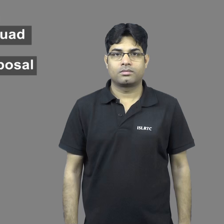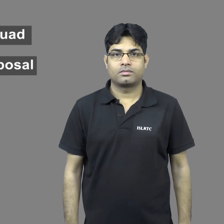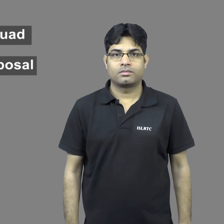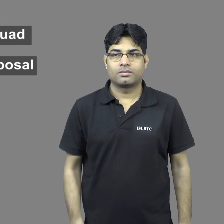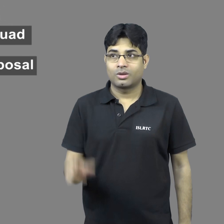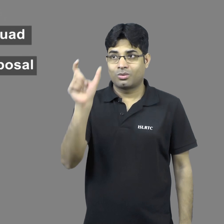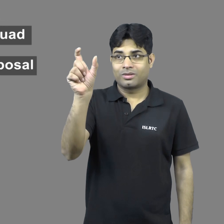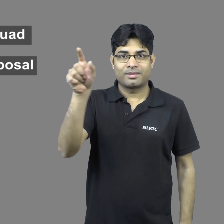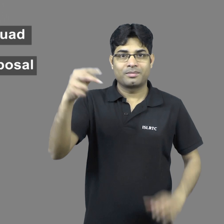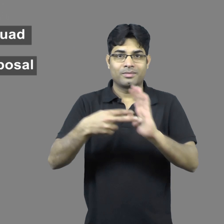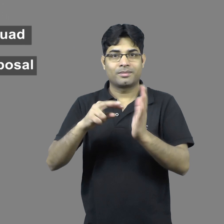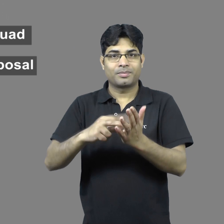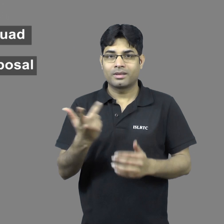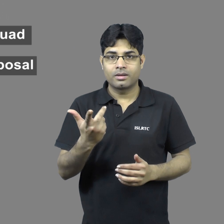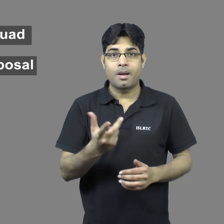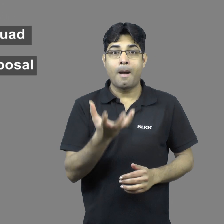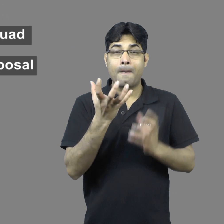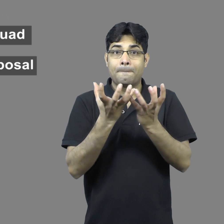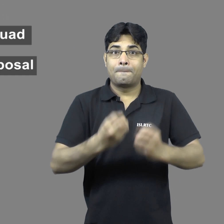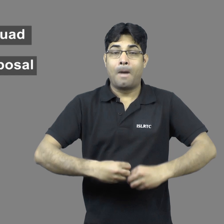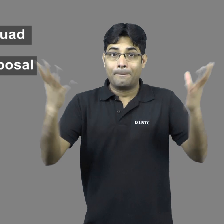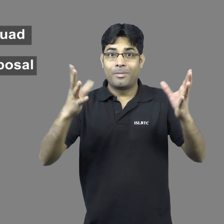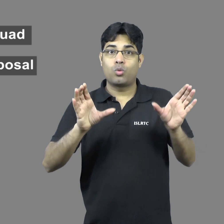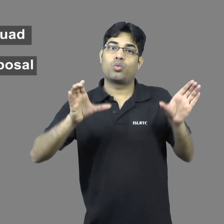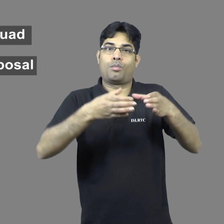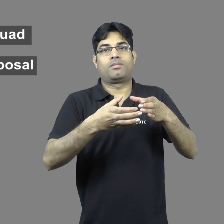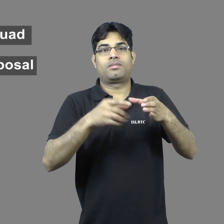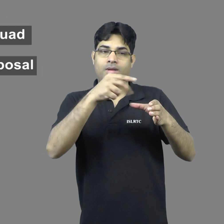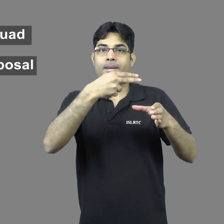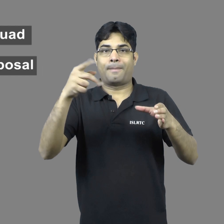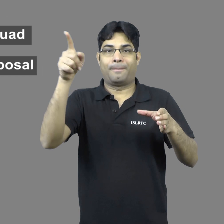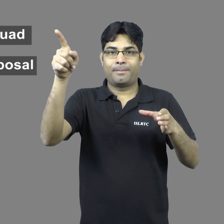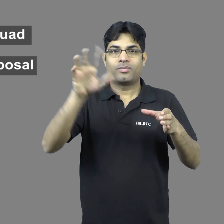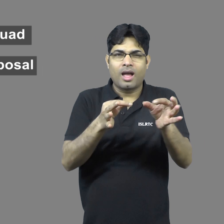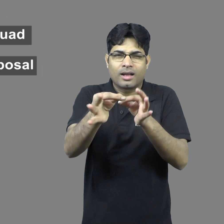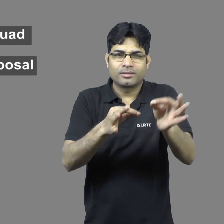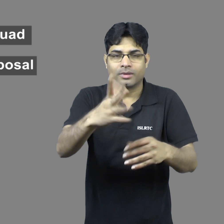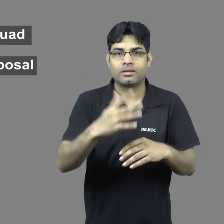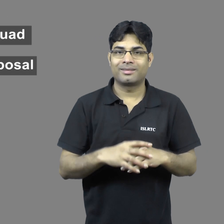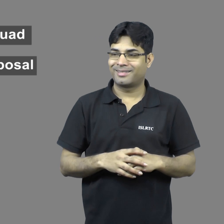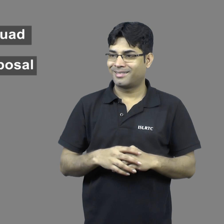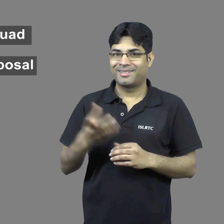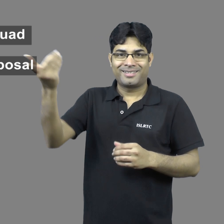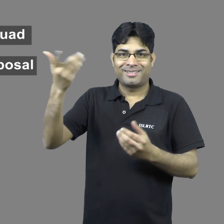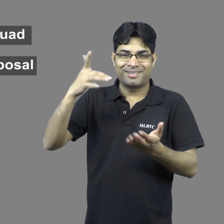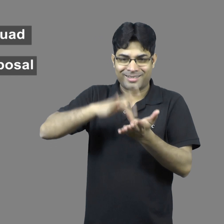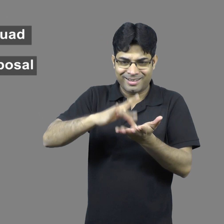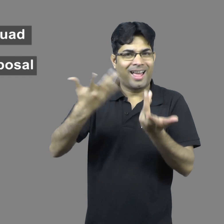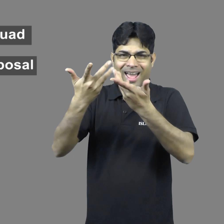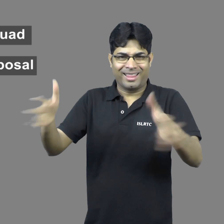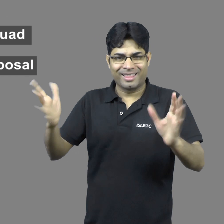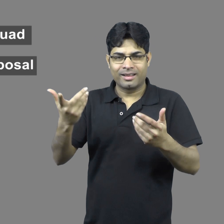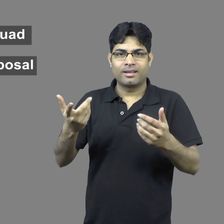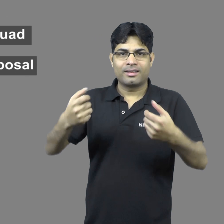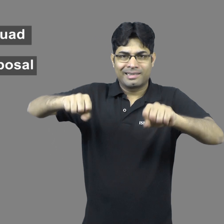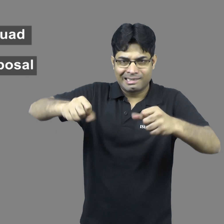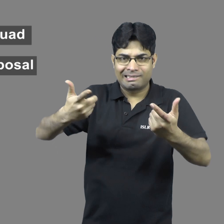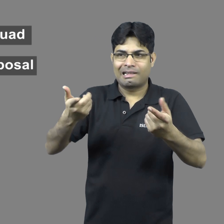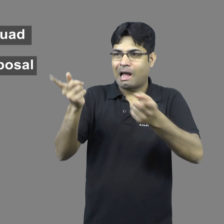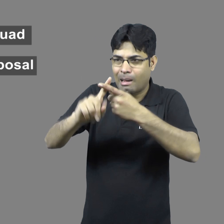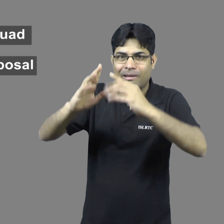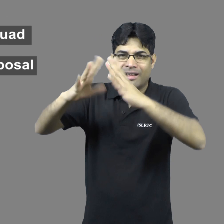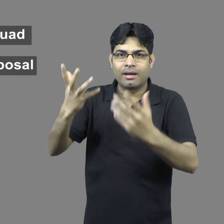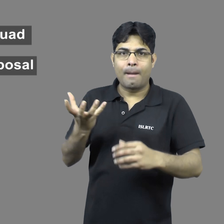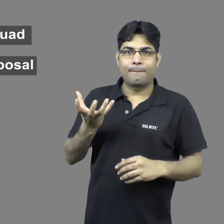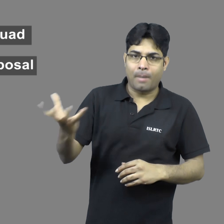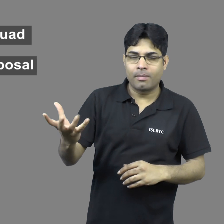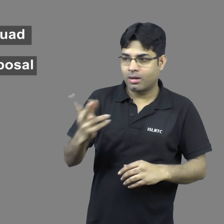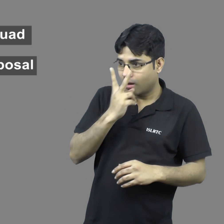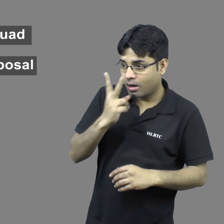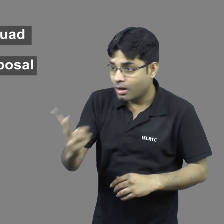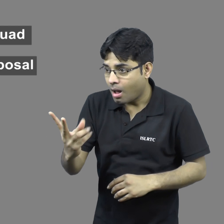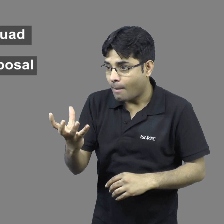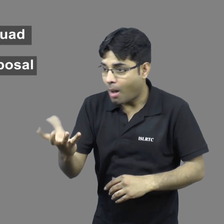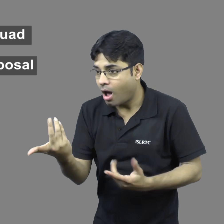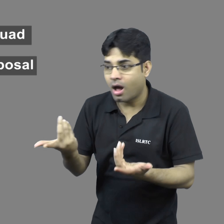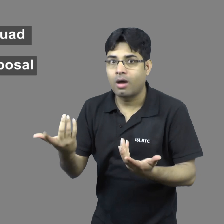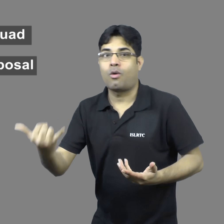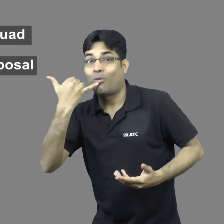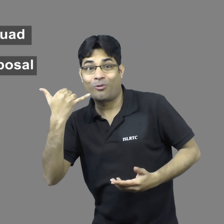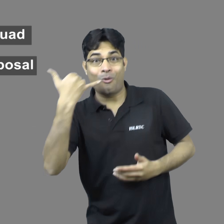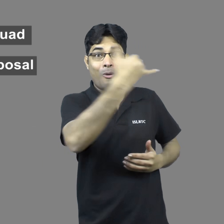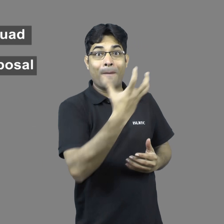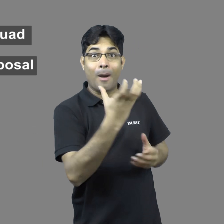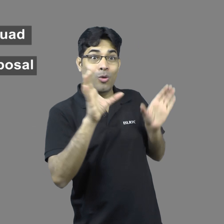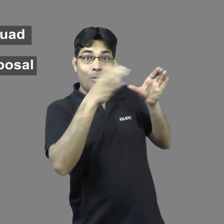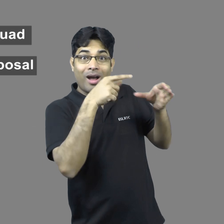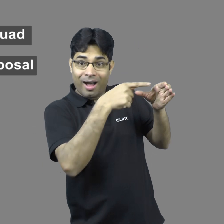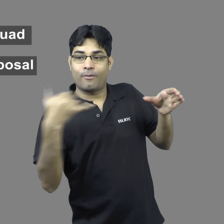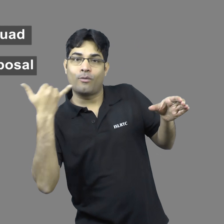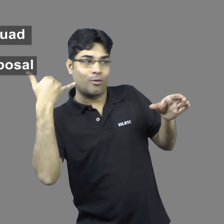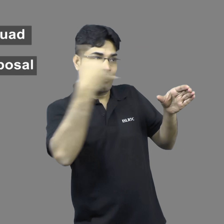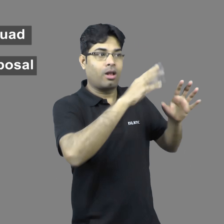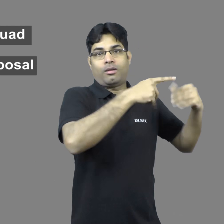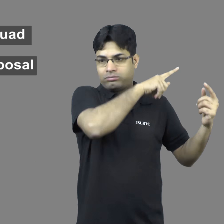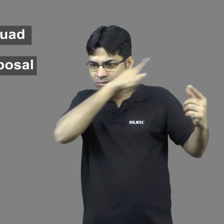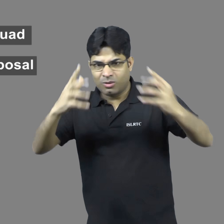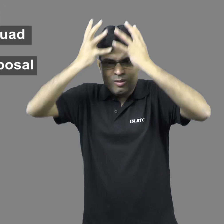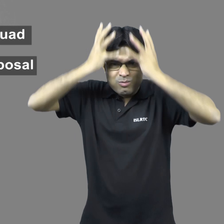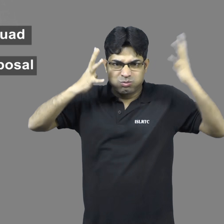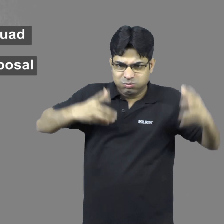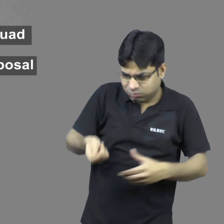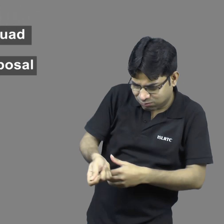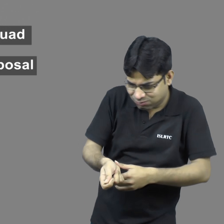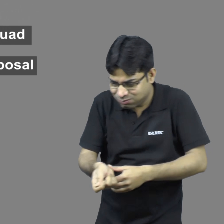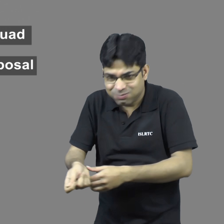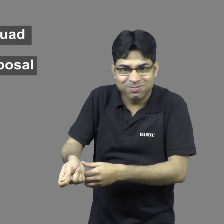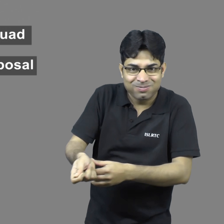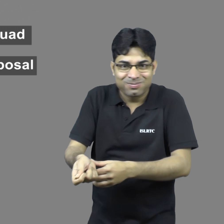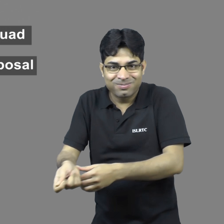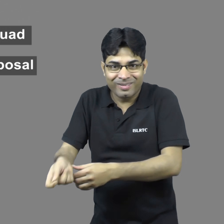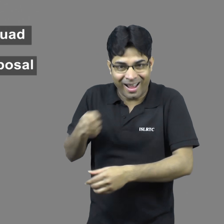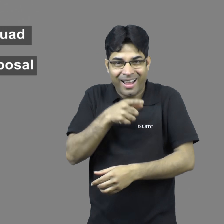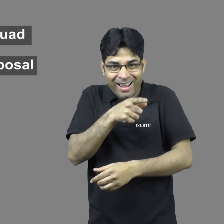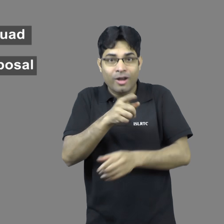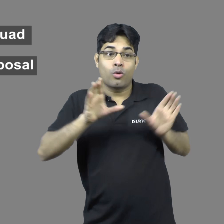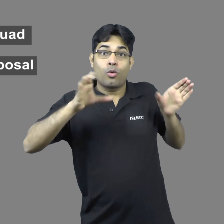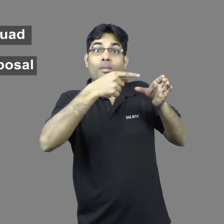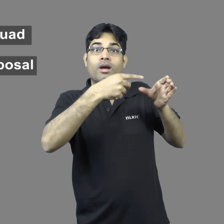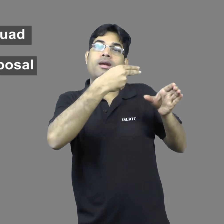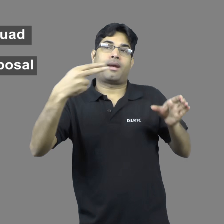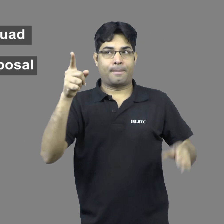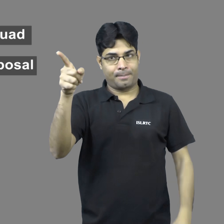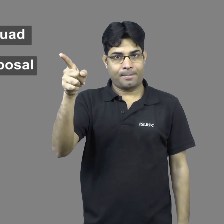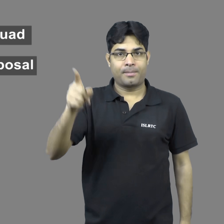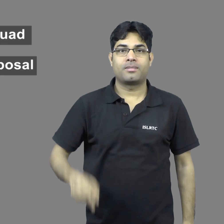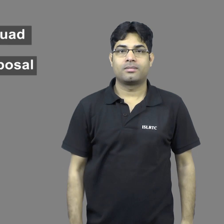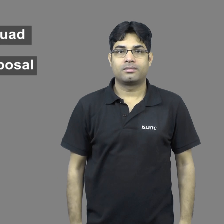Bomb Squad or Bomb Disposal